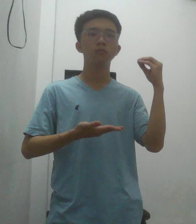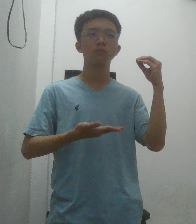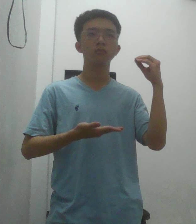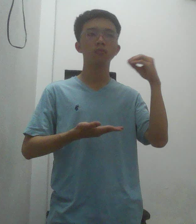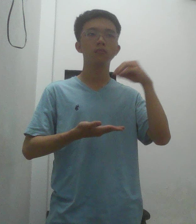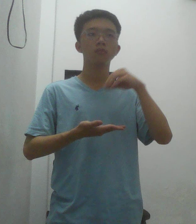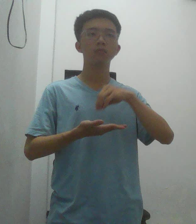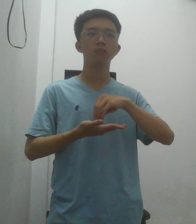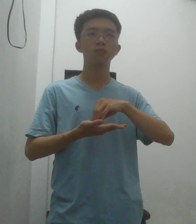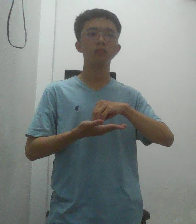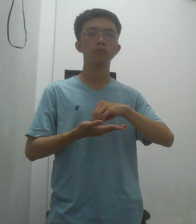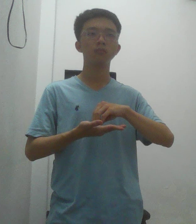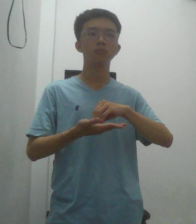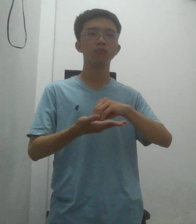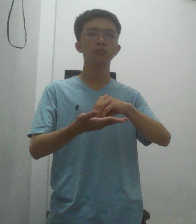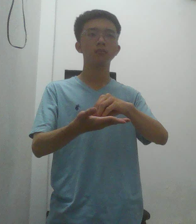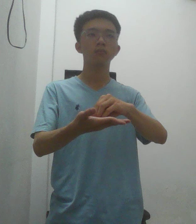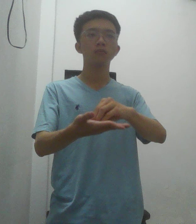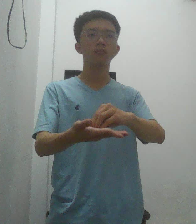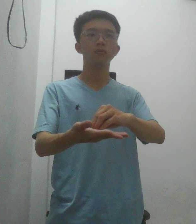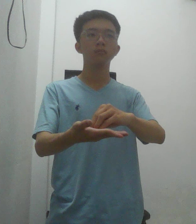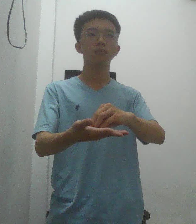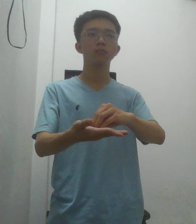san pham